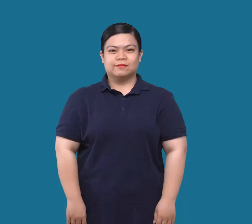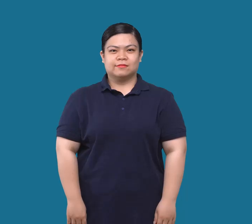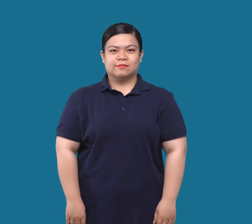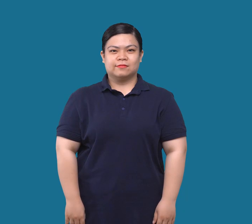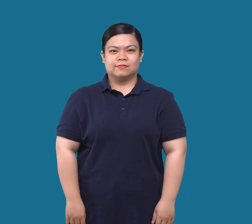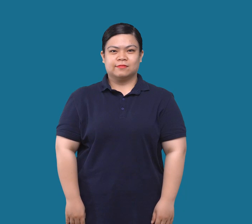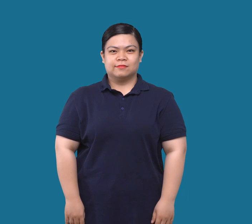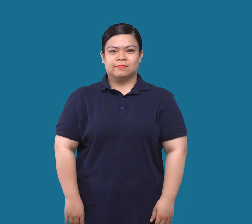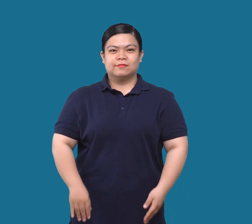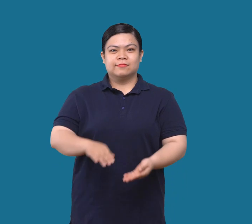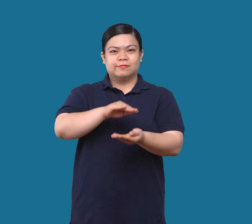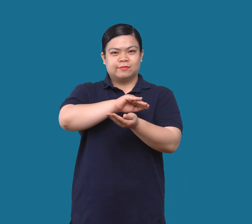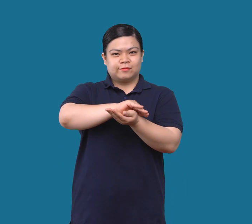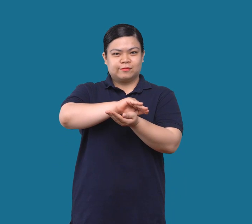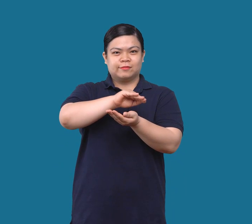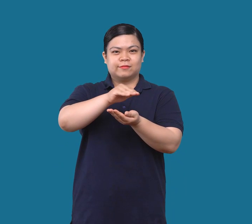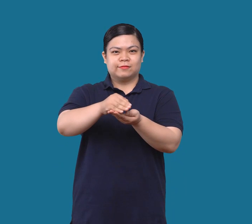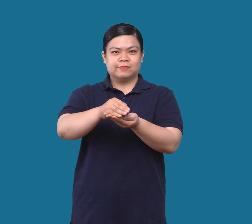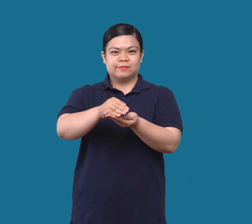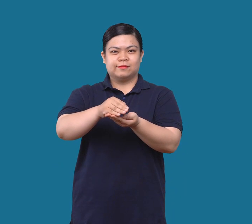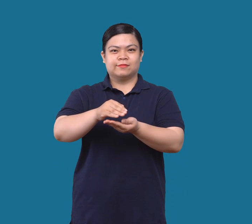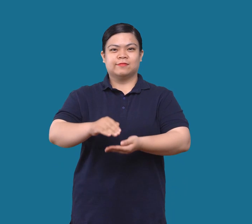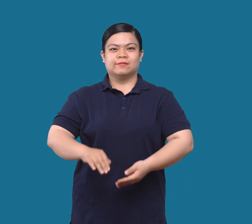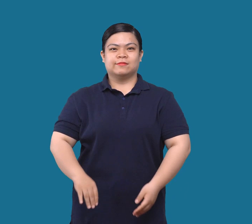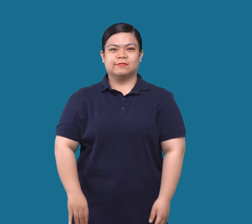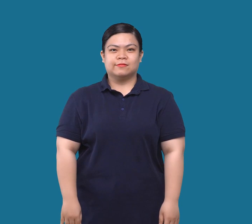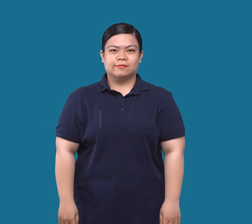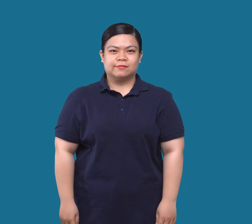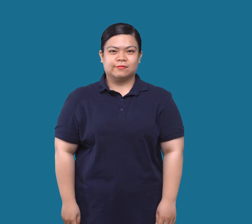quả xoài